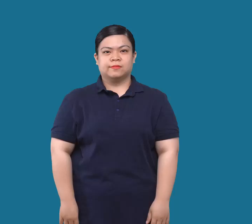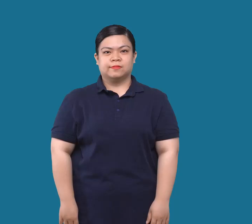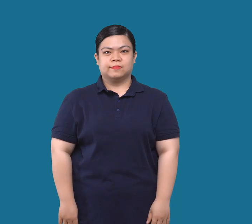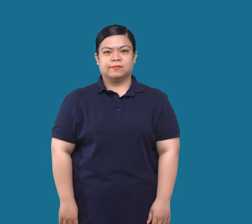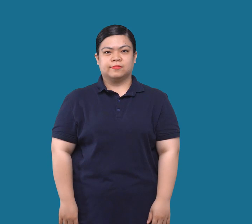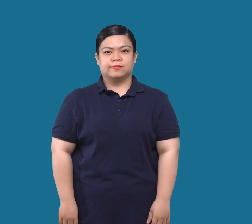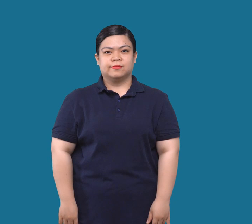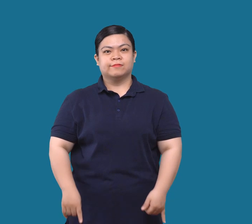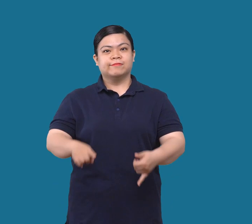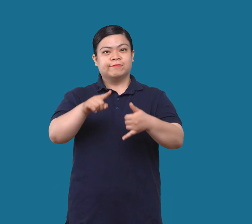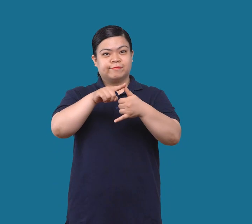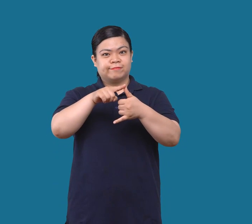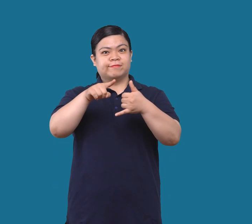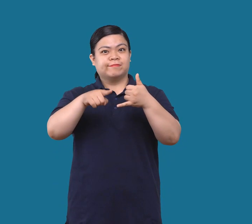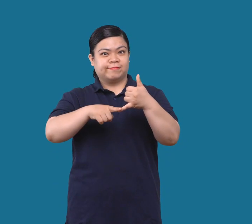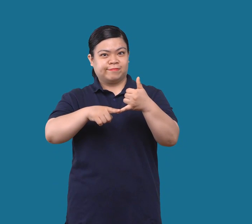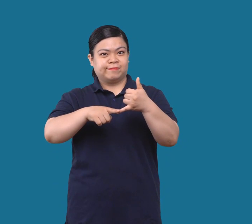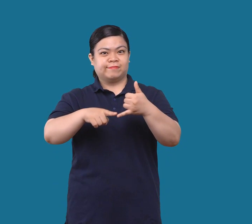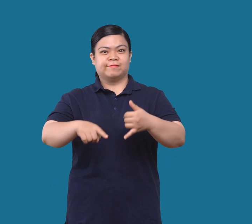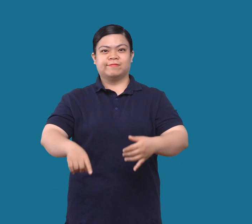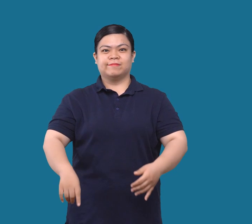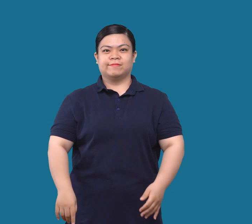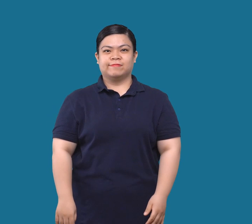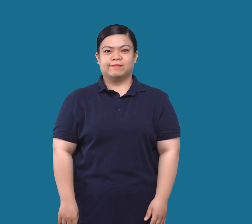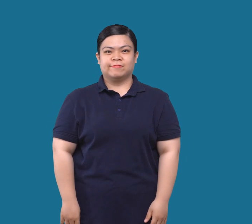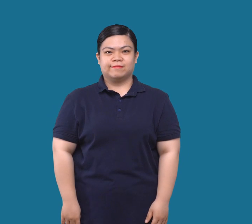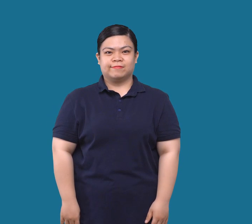phương pháp